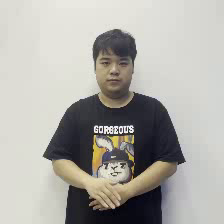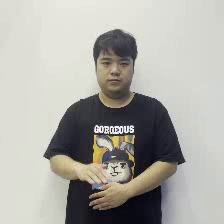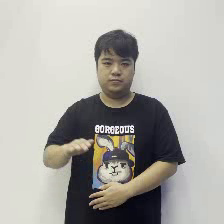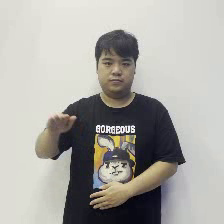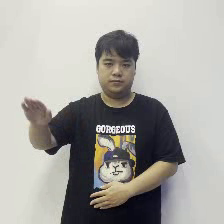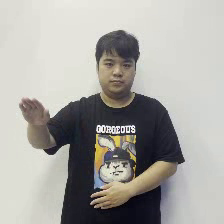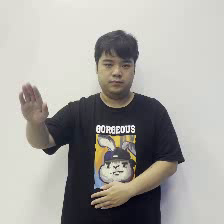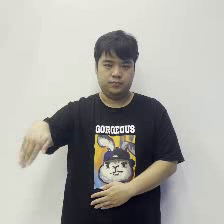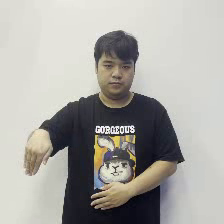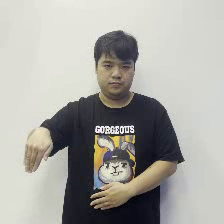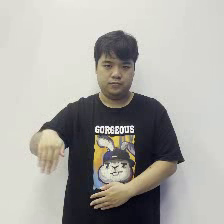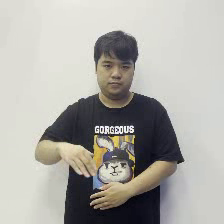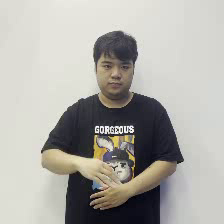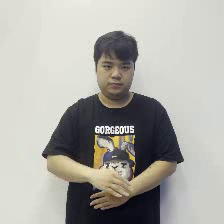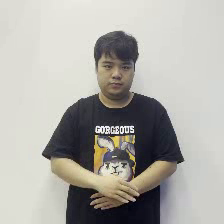Phía sau